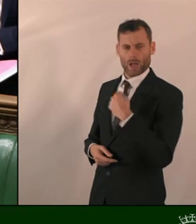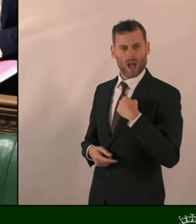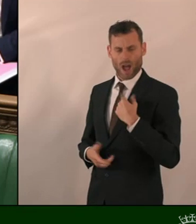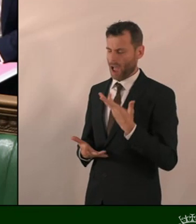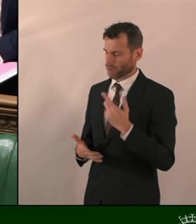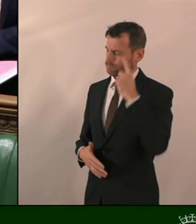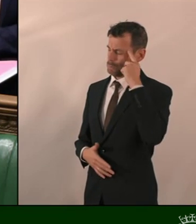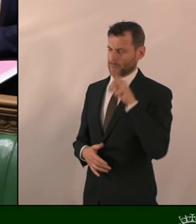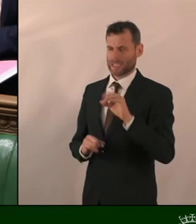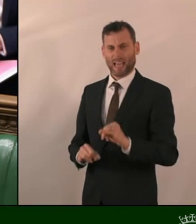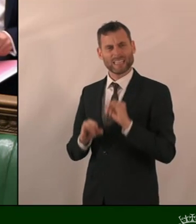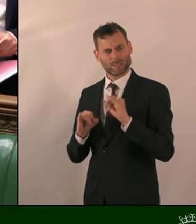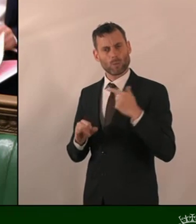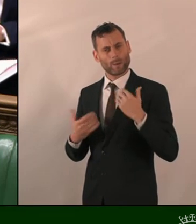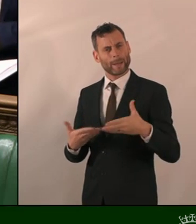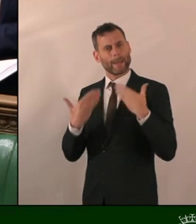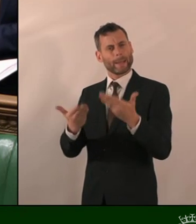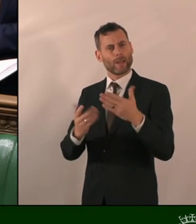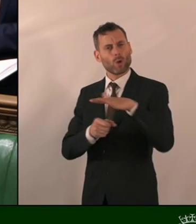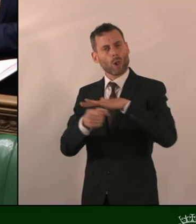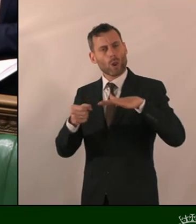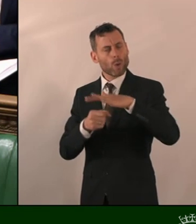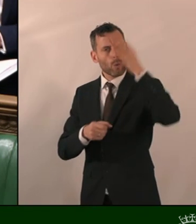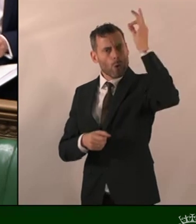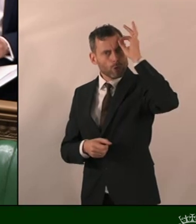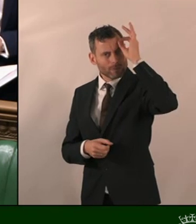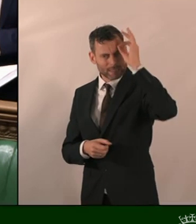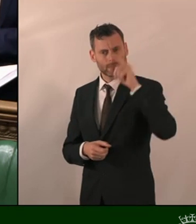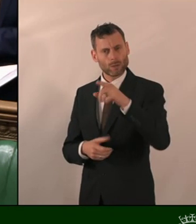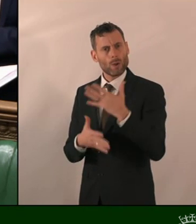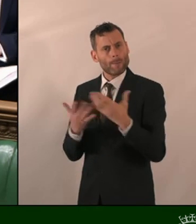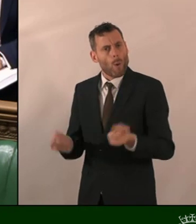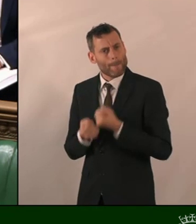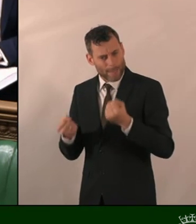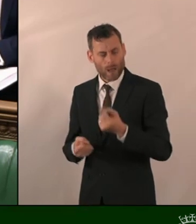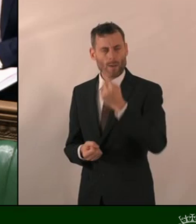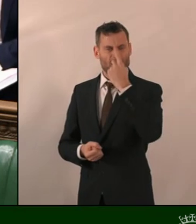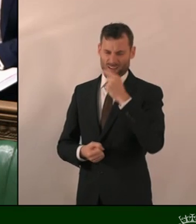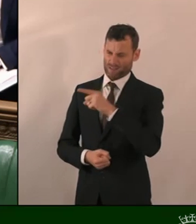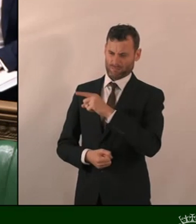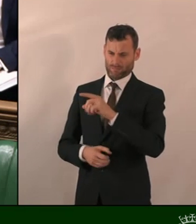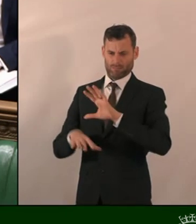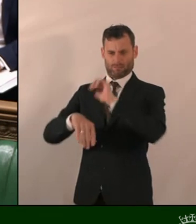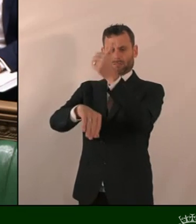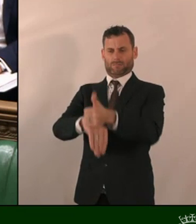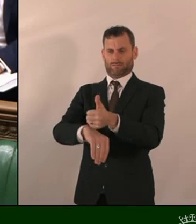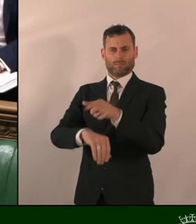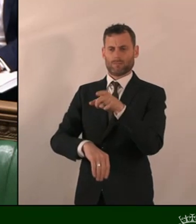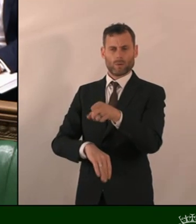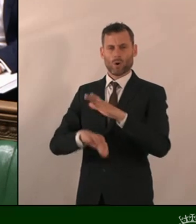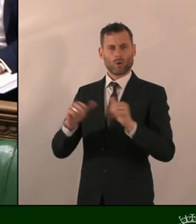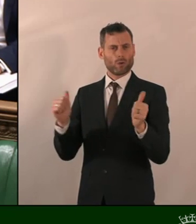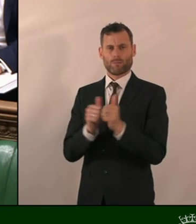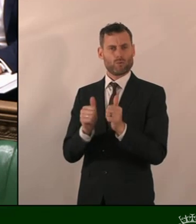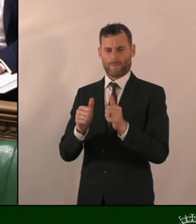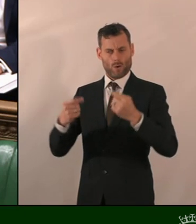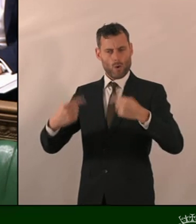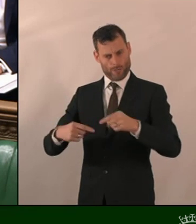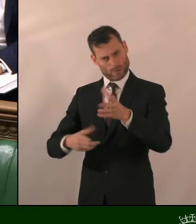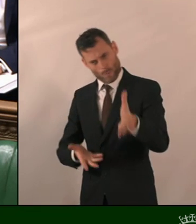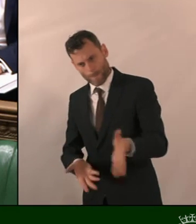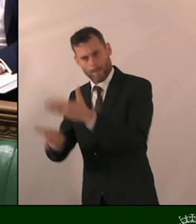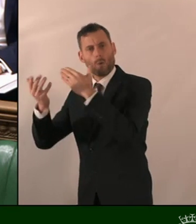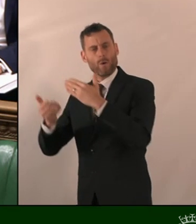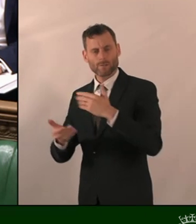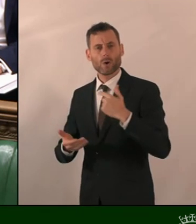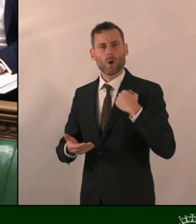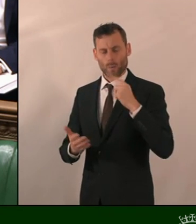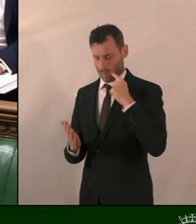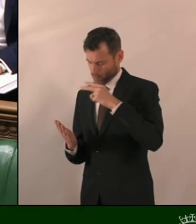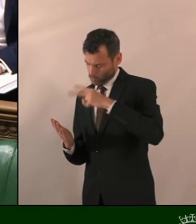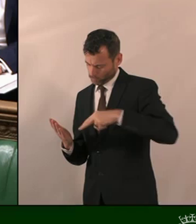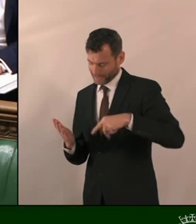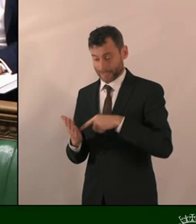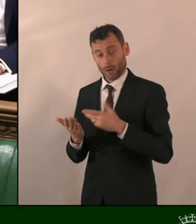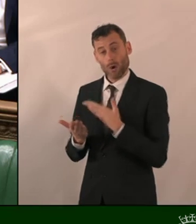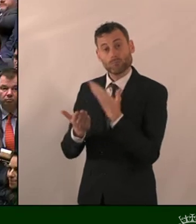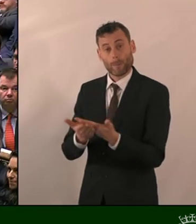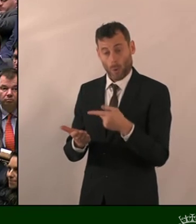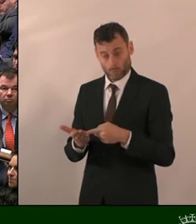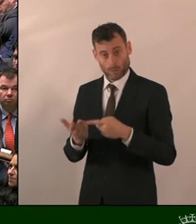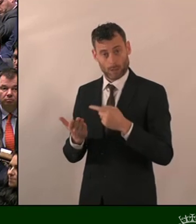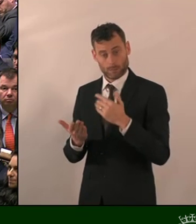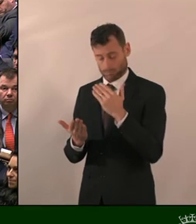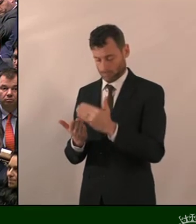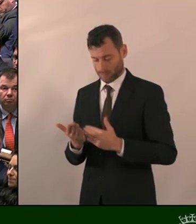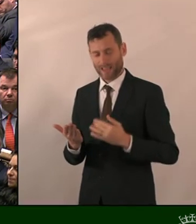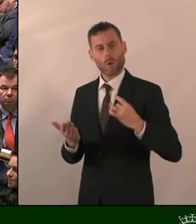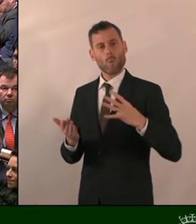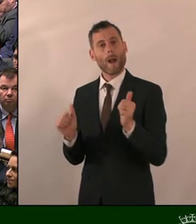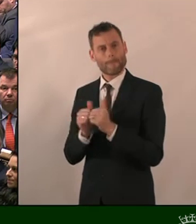We are giving local authorities more powers to reject intentional unauthorised development, and we will consulting on the details of those proposals in a forthcoming White Paper.